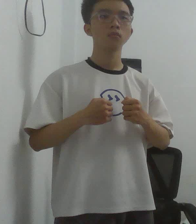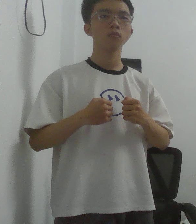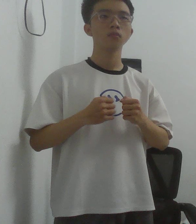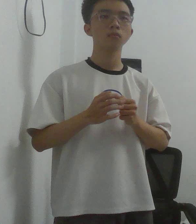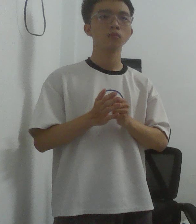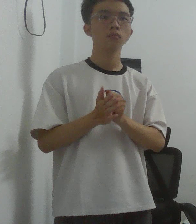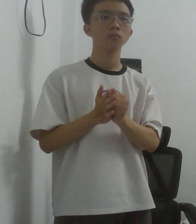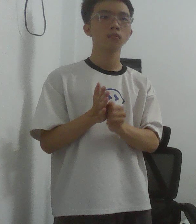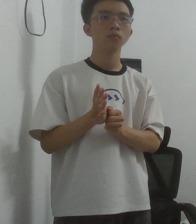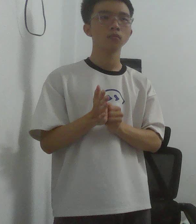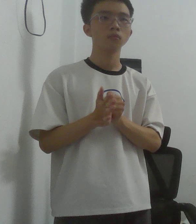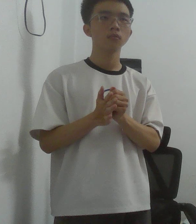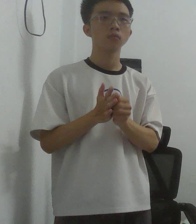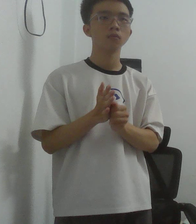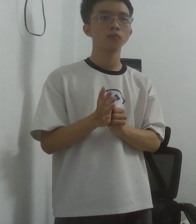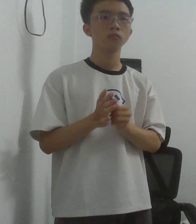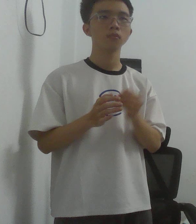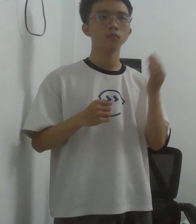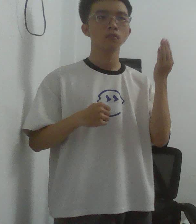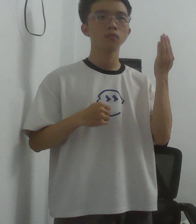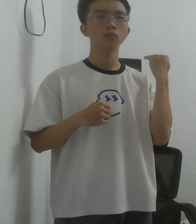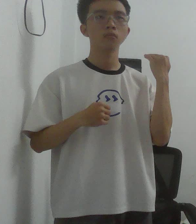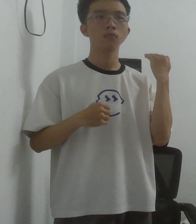thang truoc